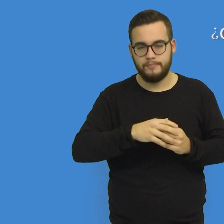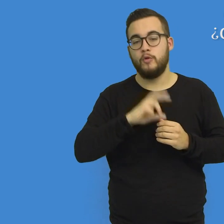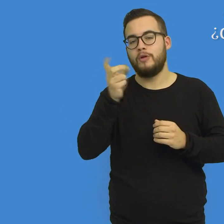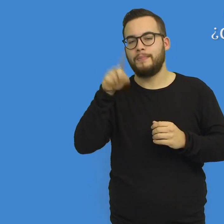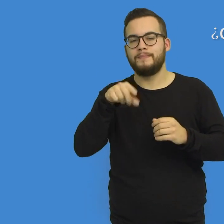otro